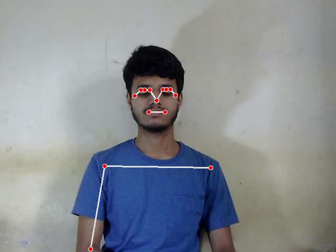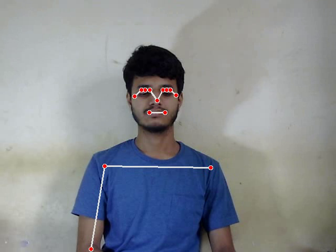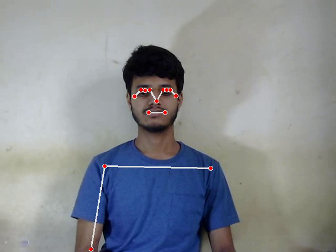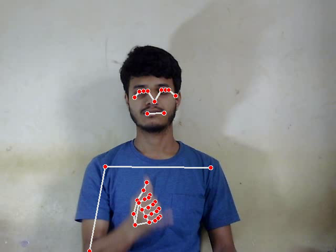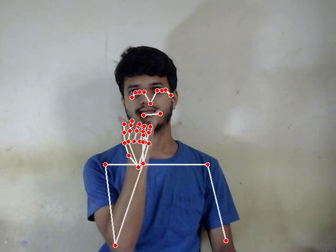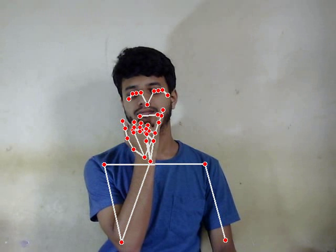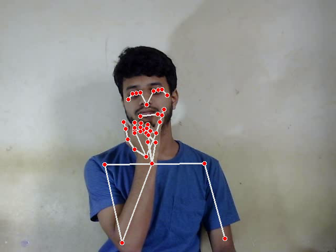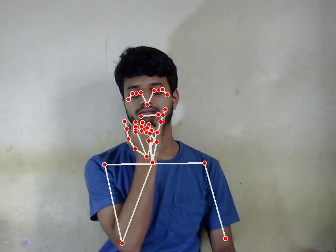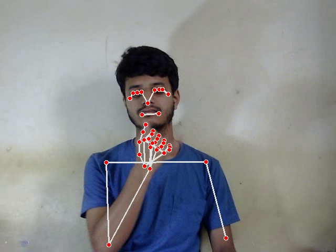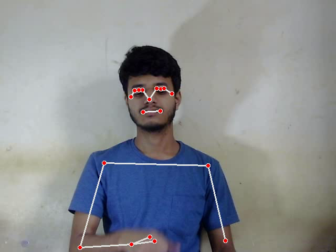wrong